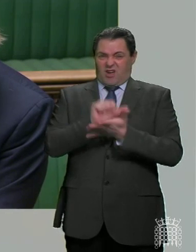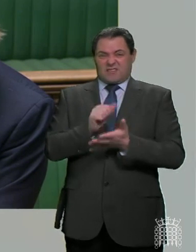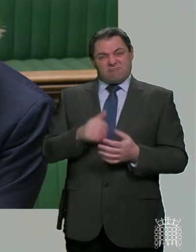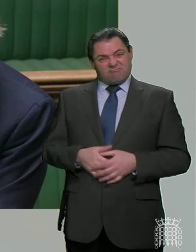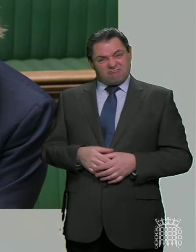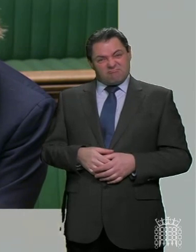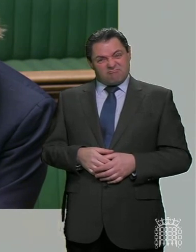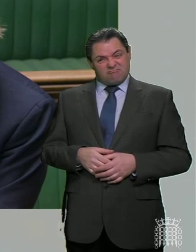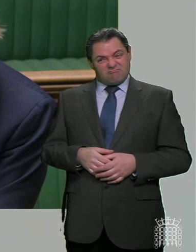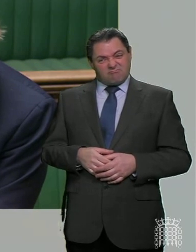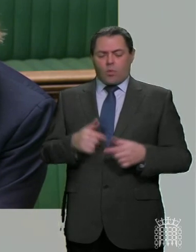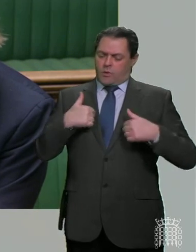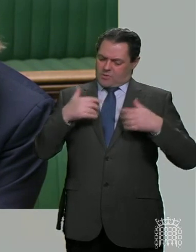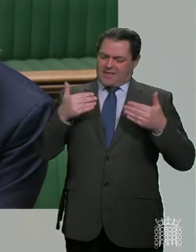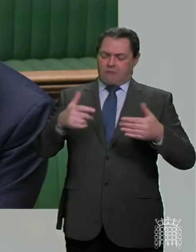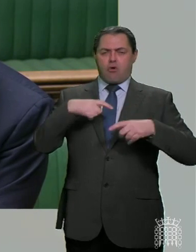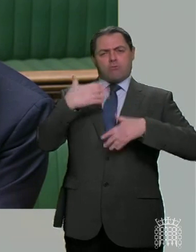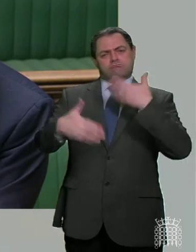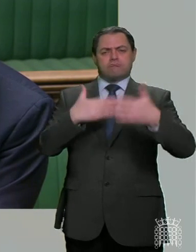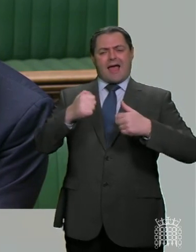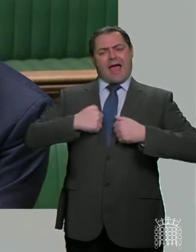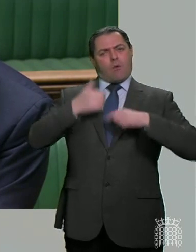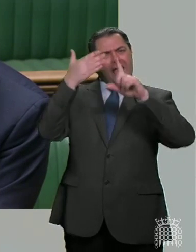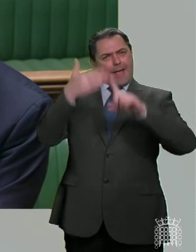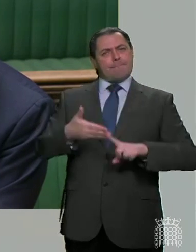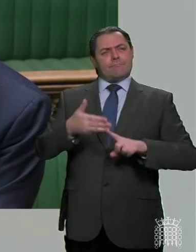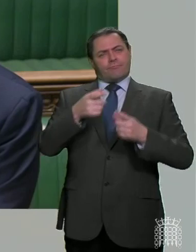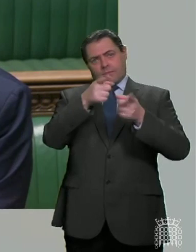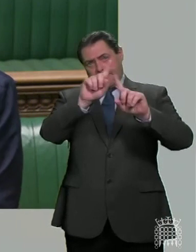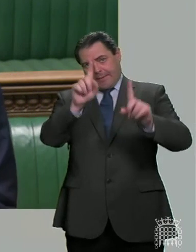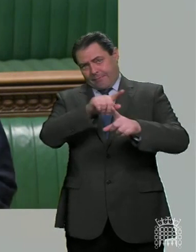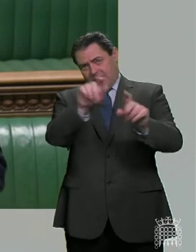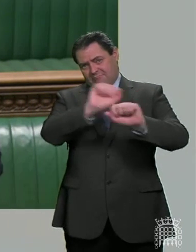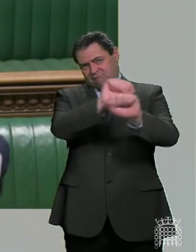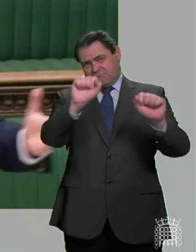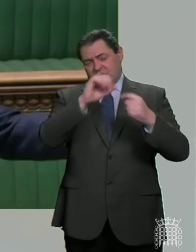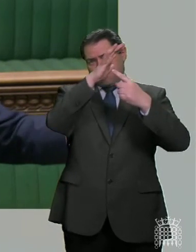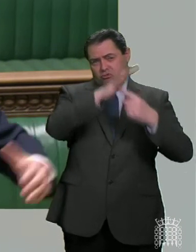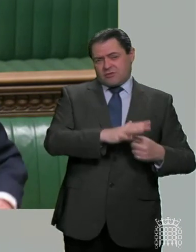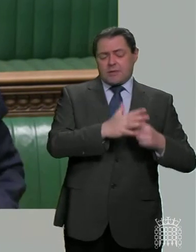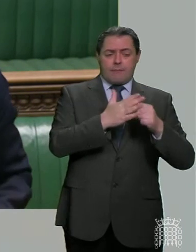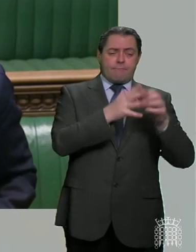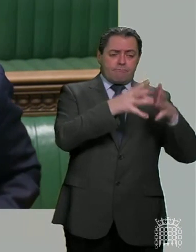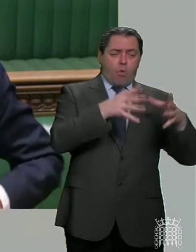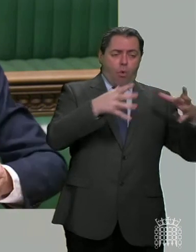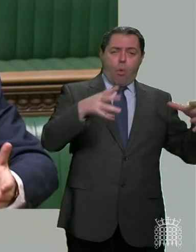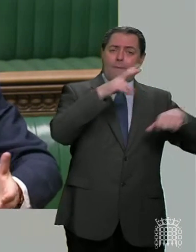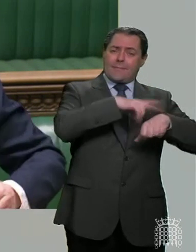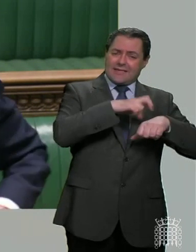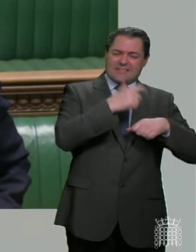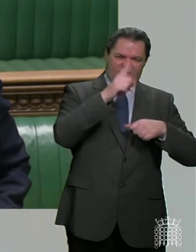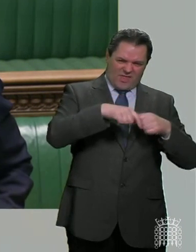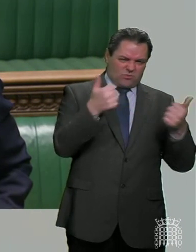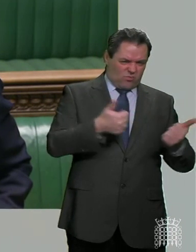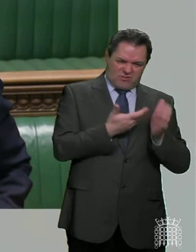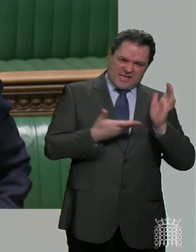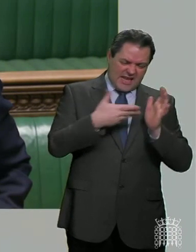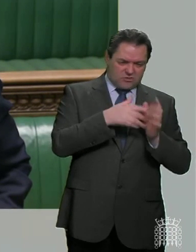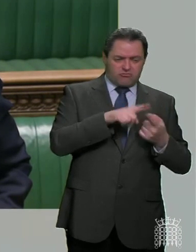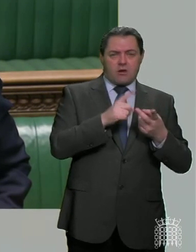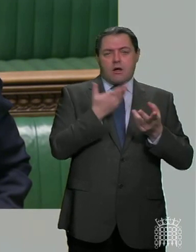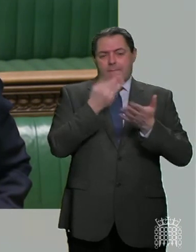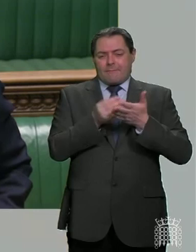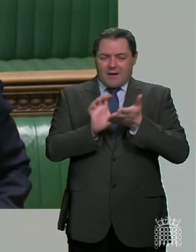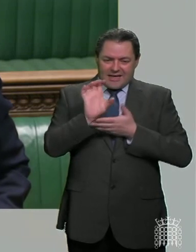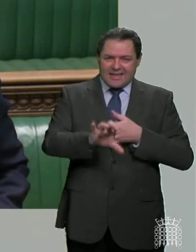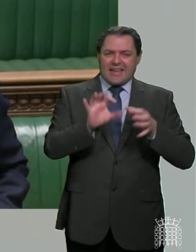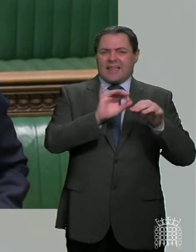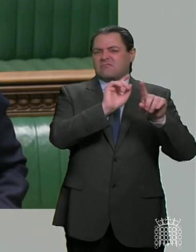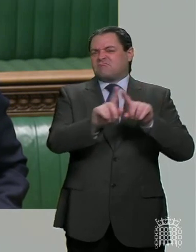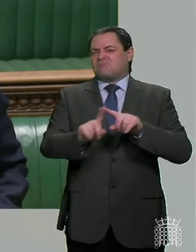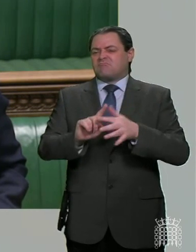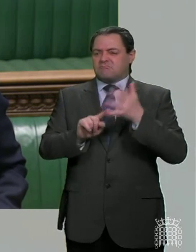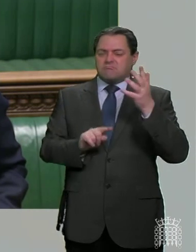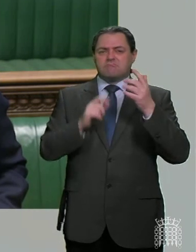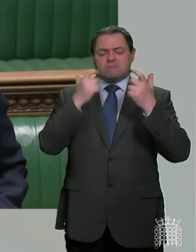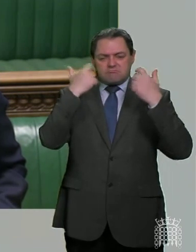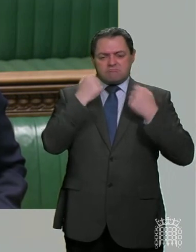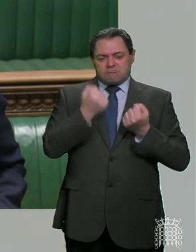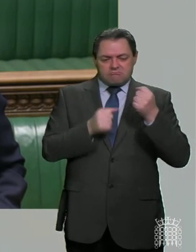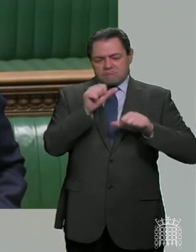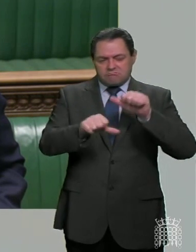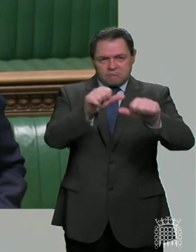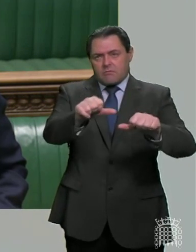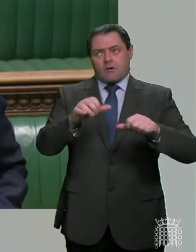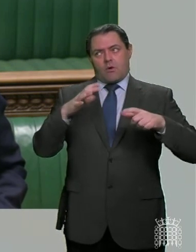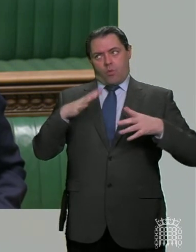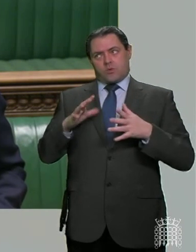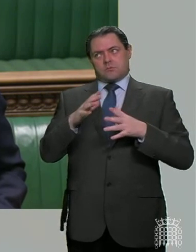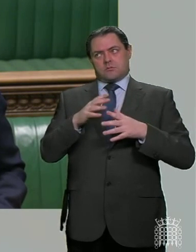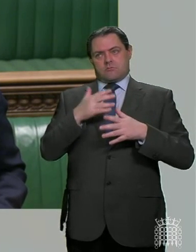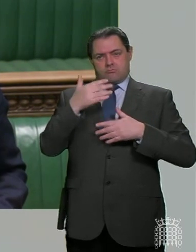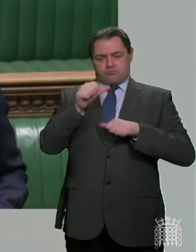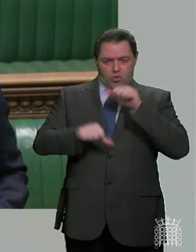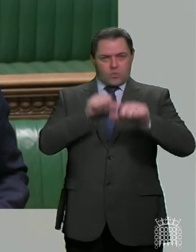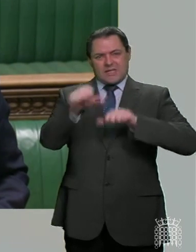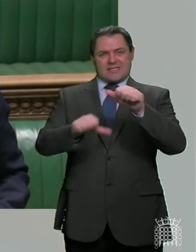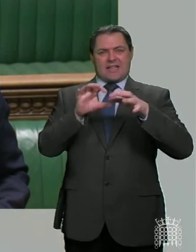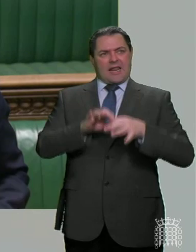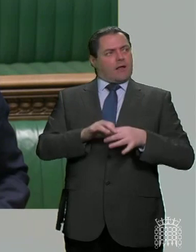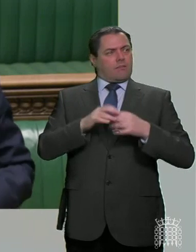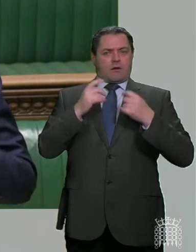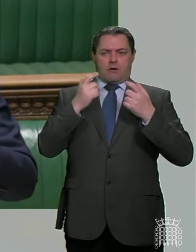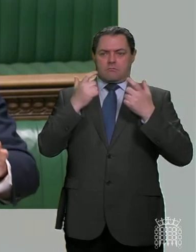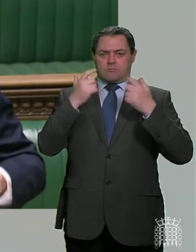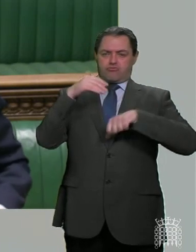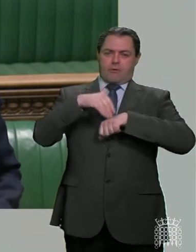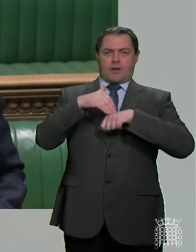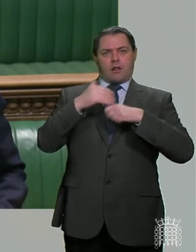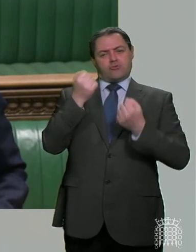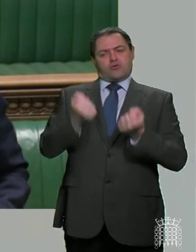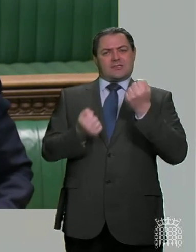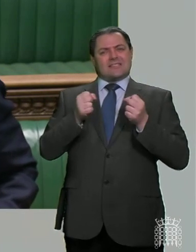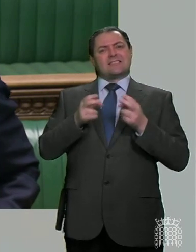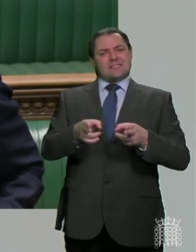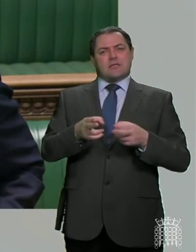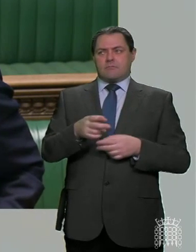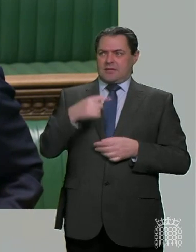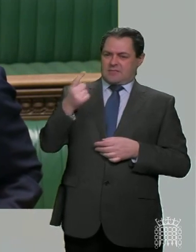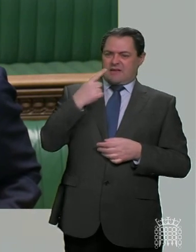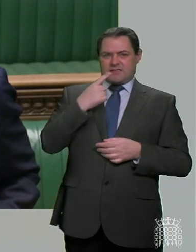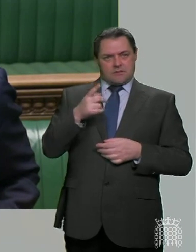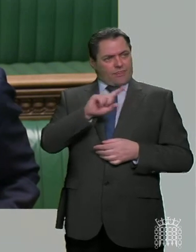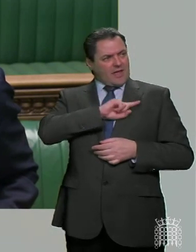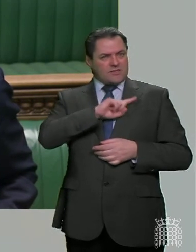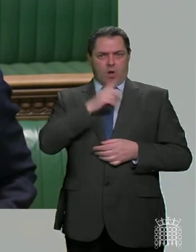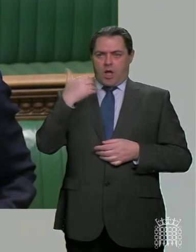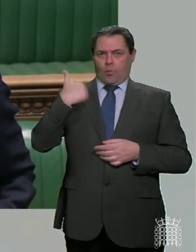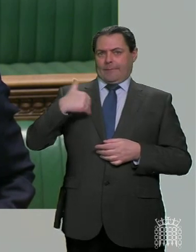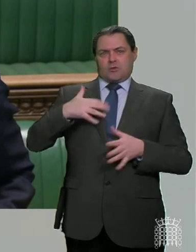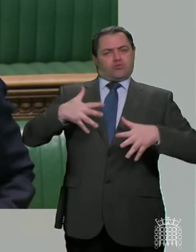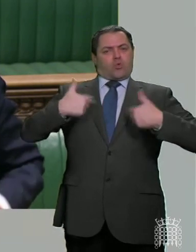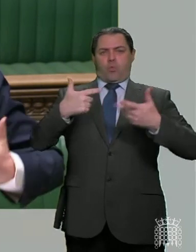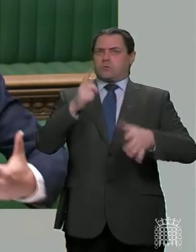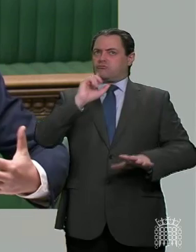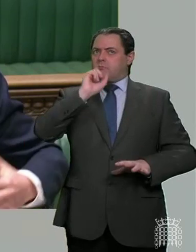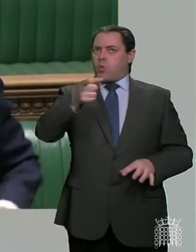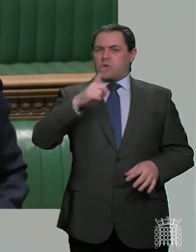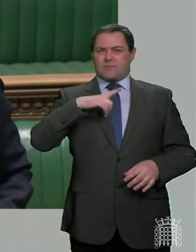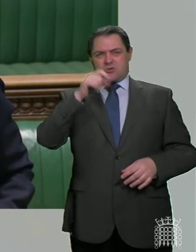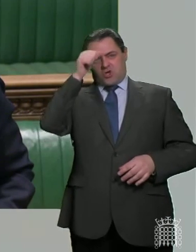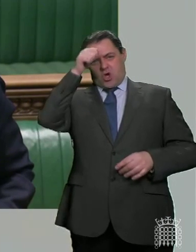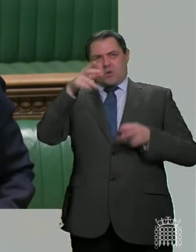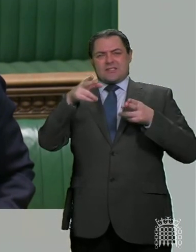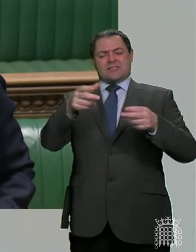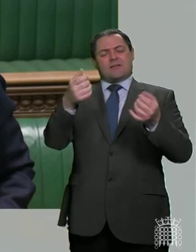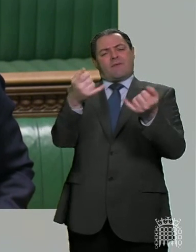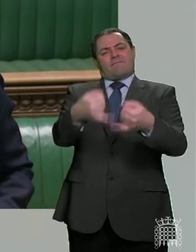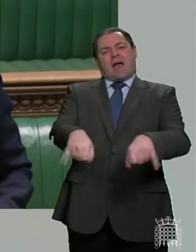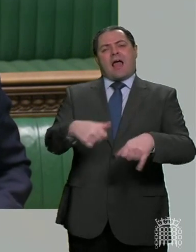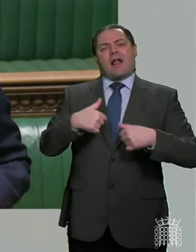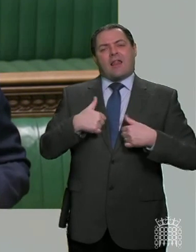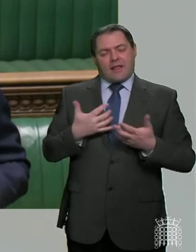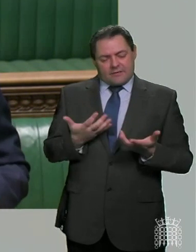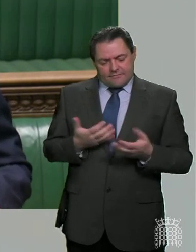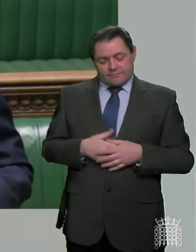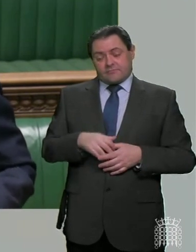We will go on with our agenda to deliver on the people’s priorities, rolling out more police—7,000 we have already—investing in ISVAs and IDVAs and doing our utmost to accelerate the grinding processes of the criminal justice system, which, as he rightly says, are such a deterrent to women coming forward to complain as they rightly should.